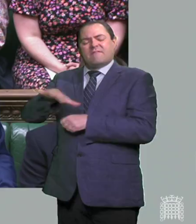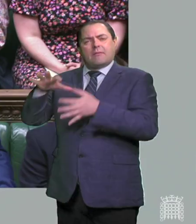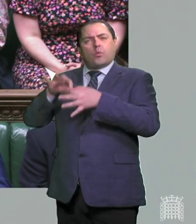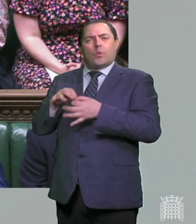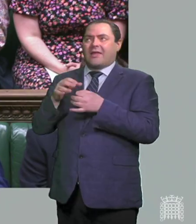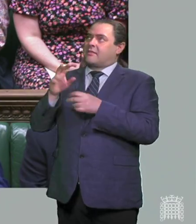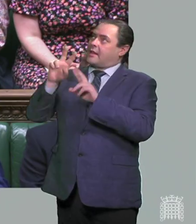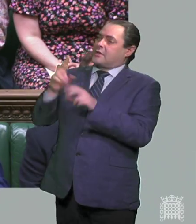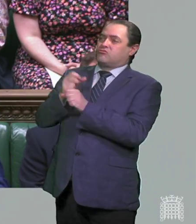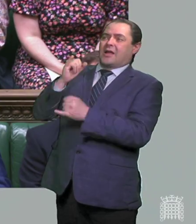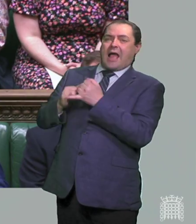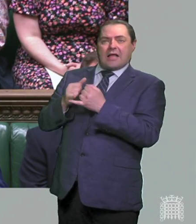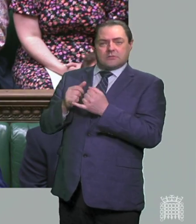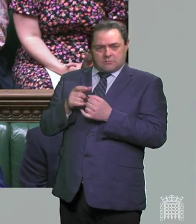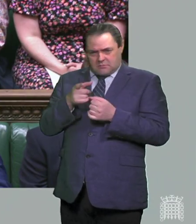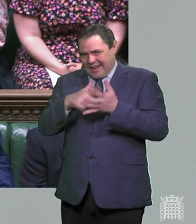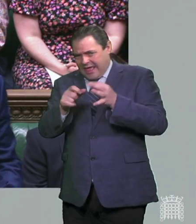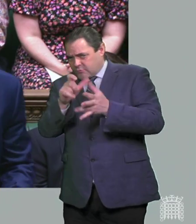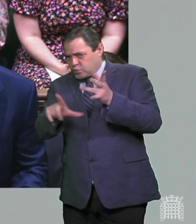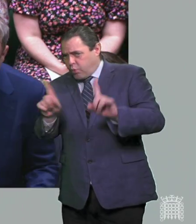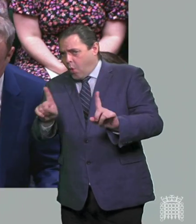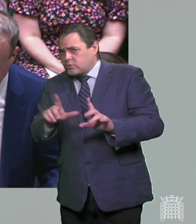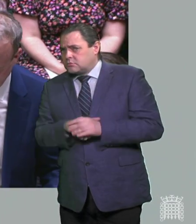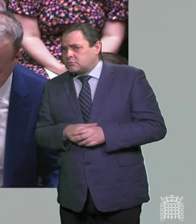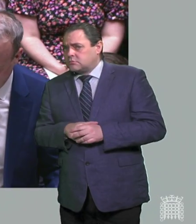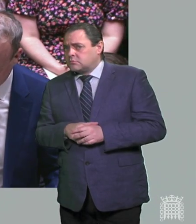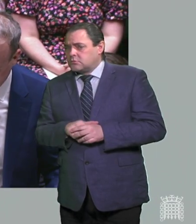What has she done? What have Labour Front Benchers done?